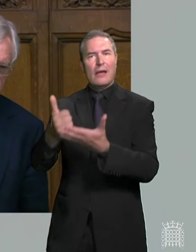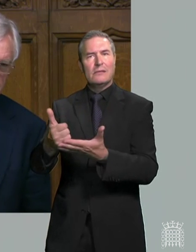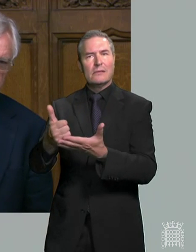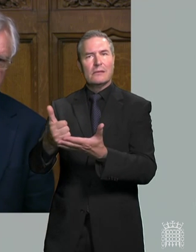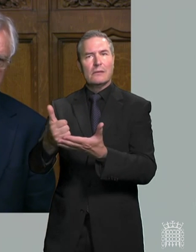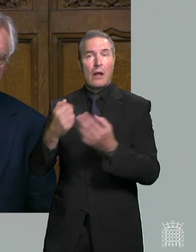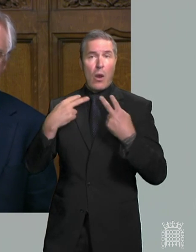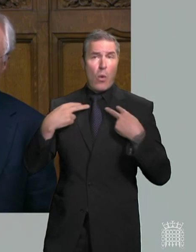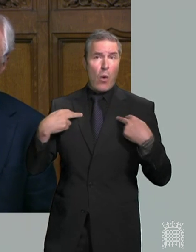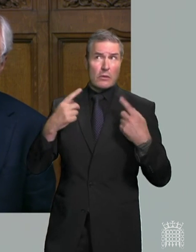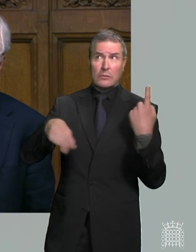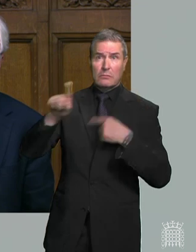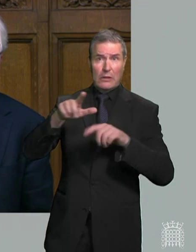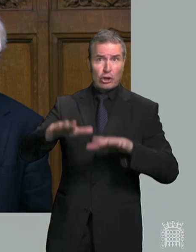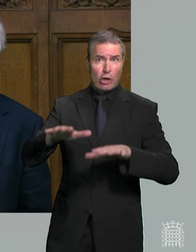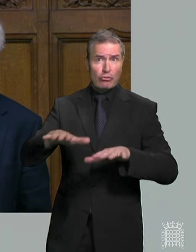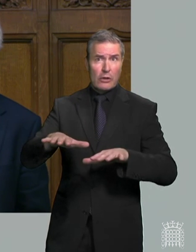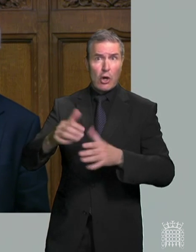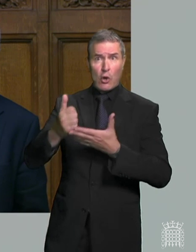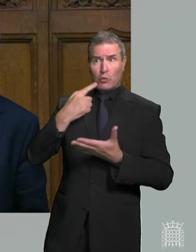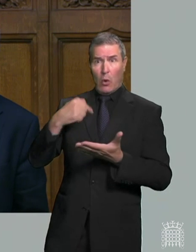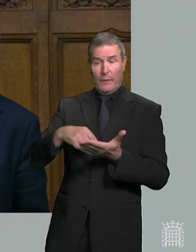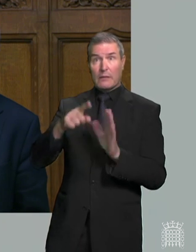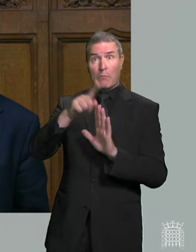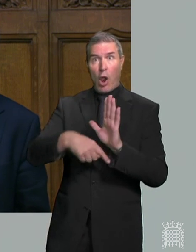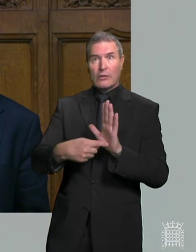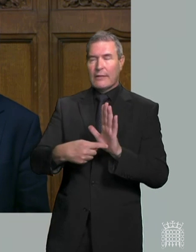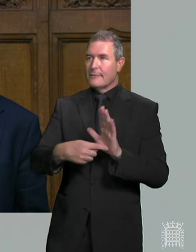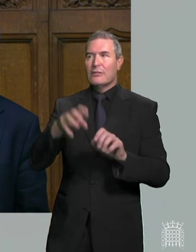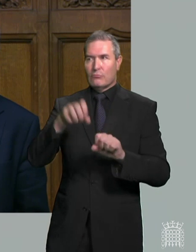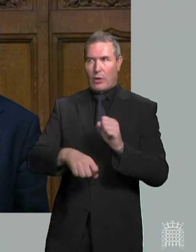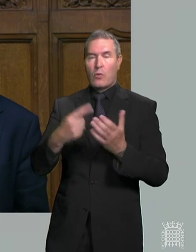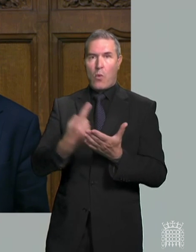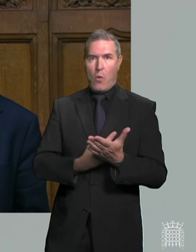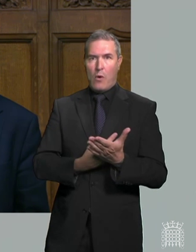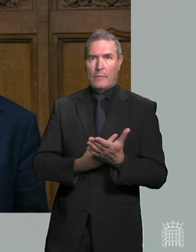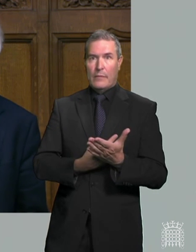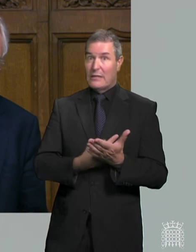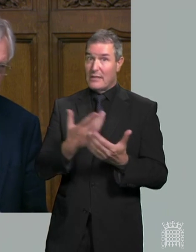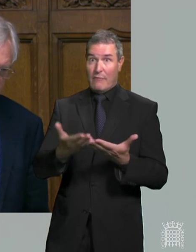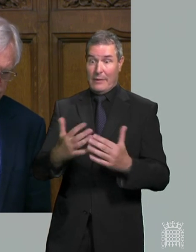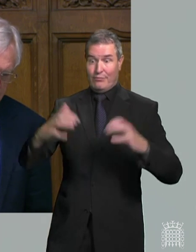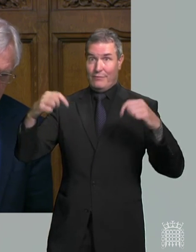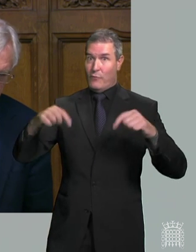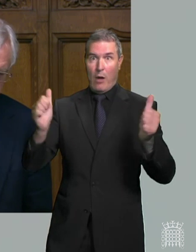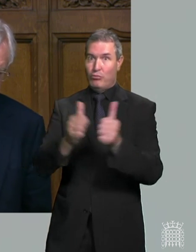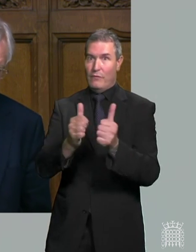Top lawyers in the country advise us that this policy is unlawful, and it has never been presented to this House for approval.